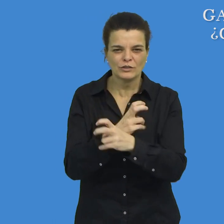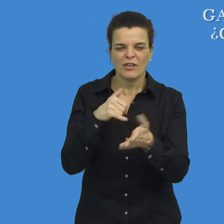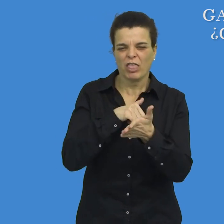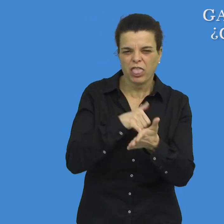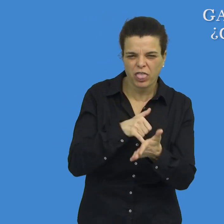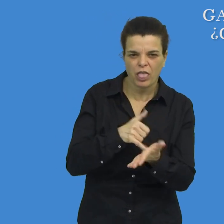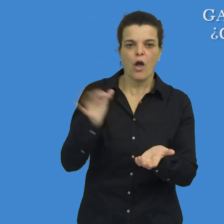debil